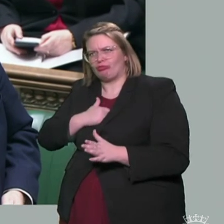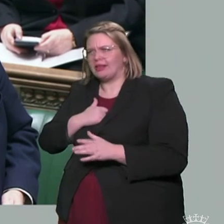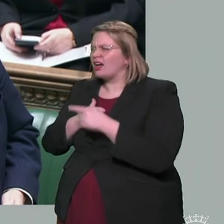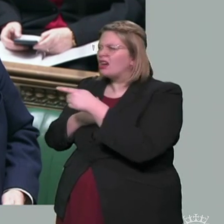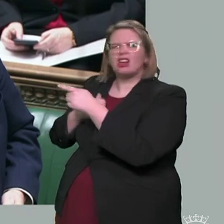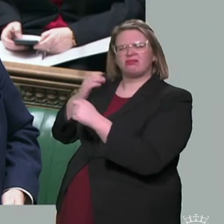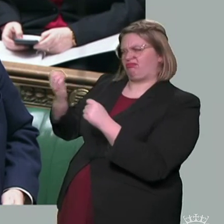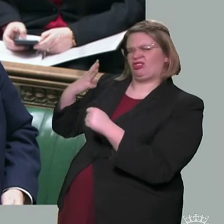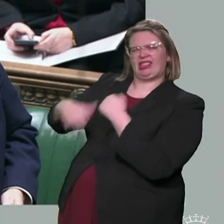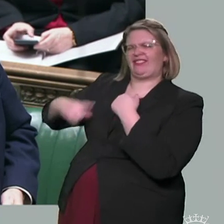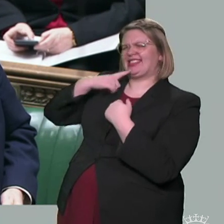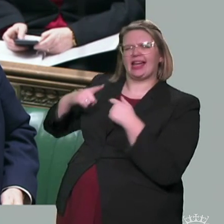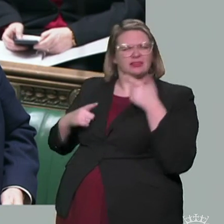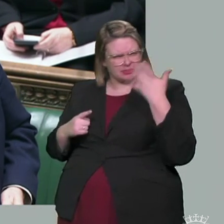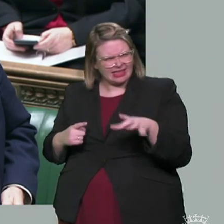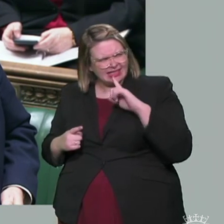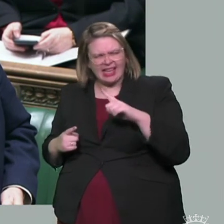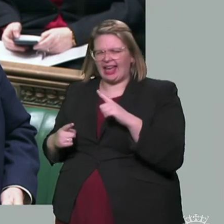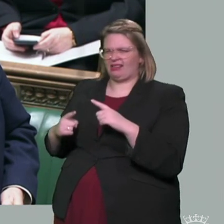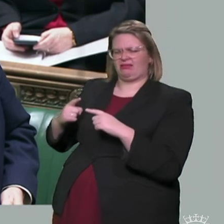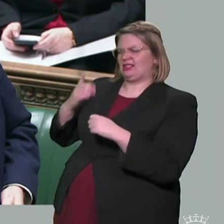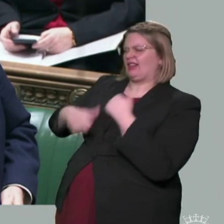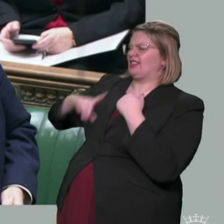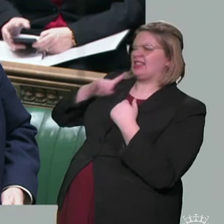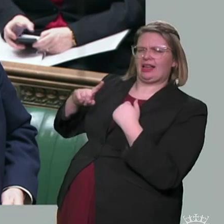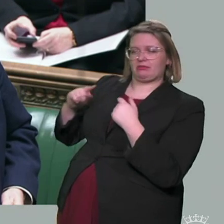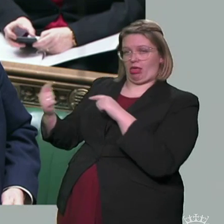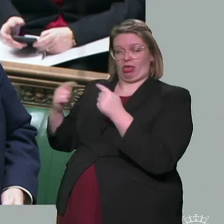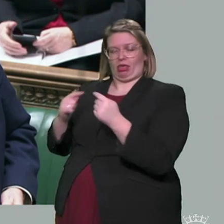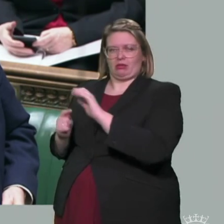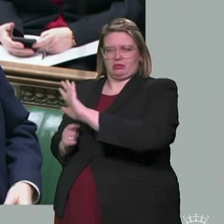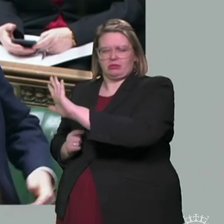She did, and it was totally untrue.